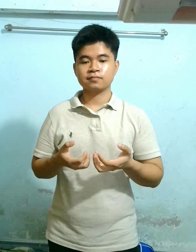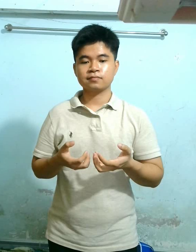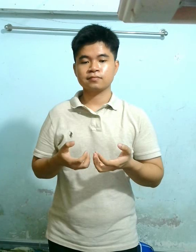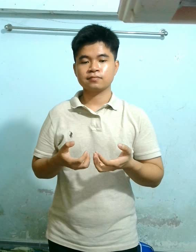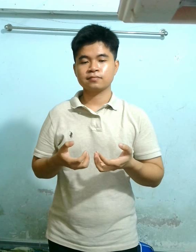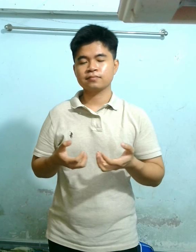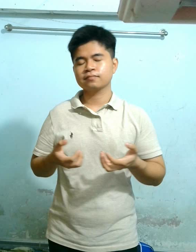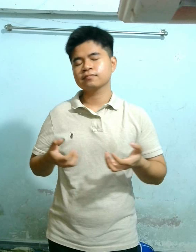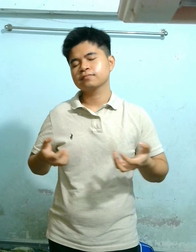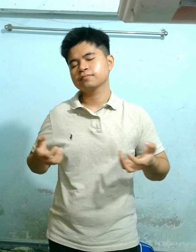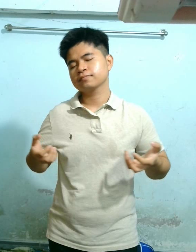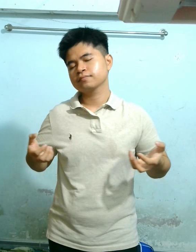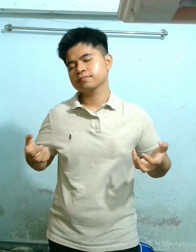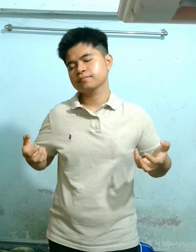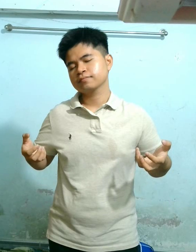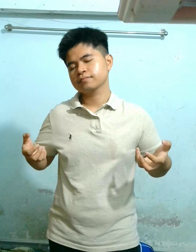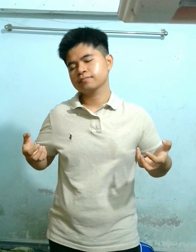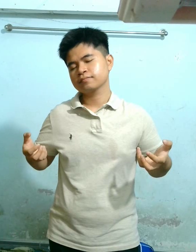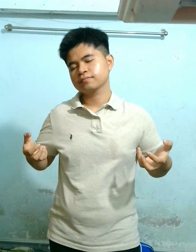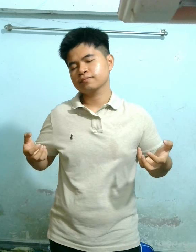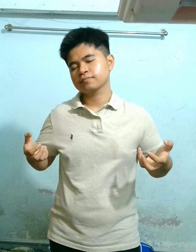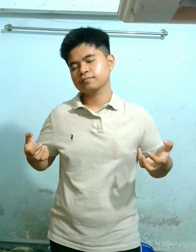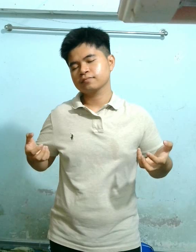chia cat